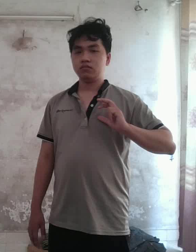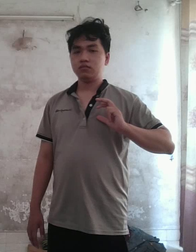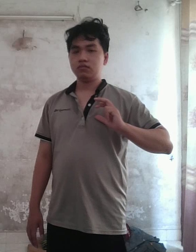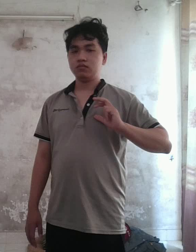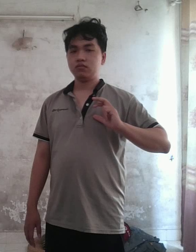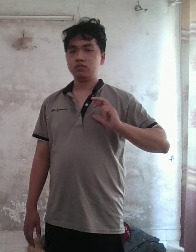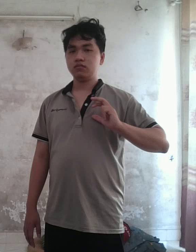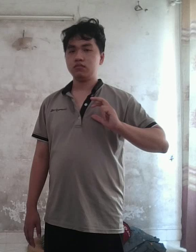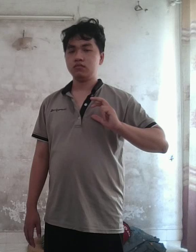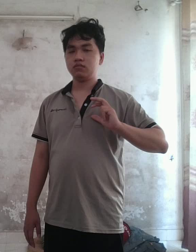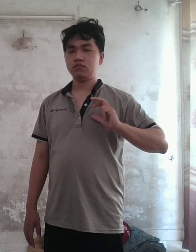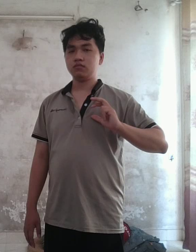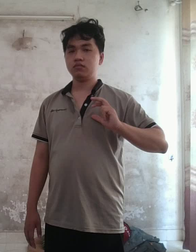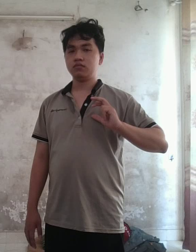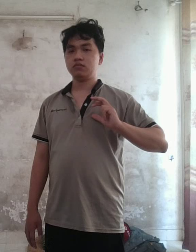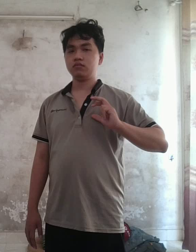giau co